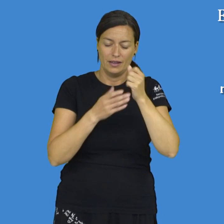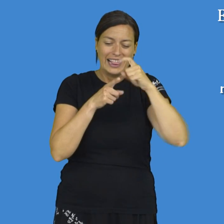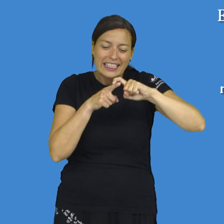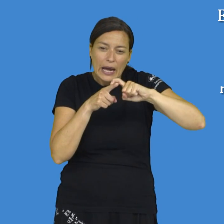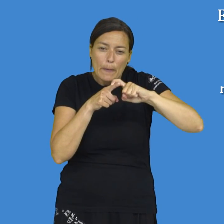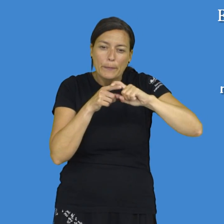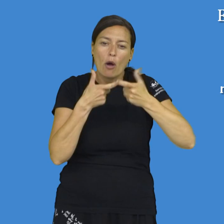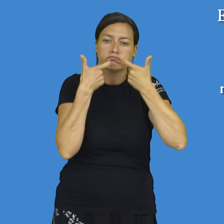tipo